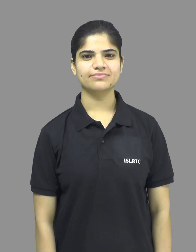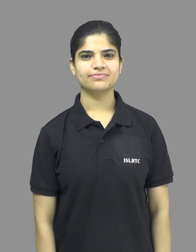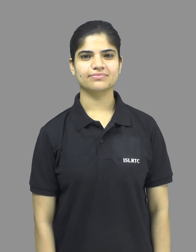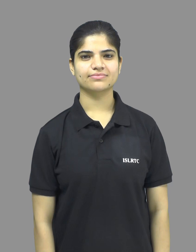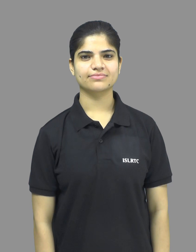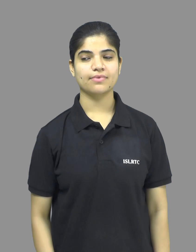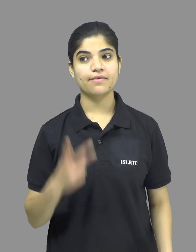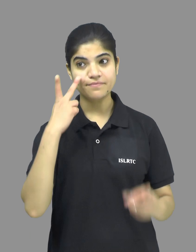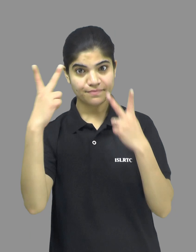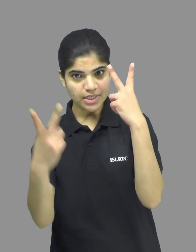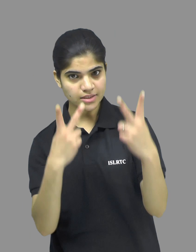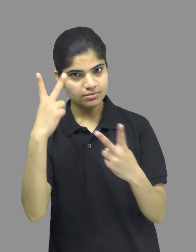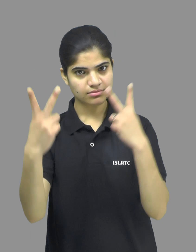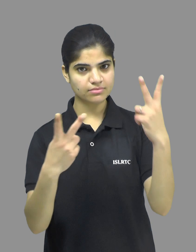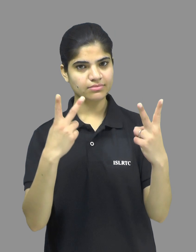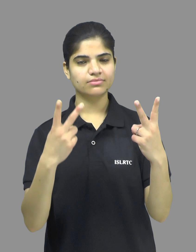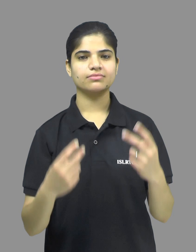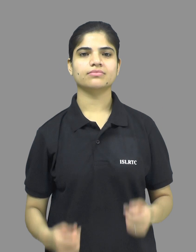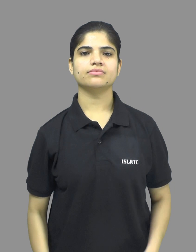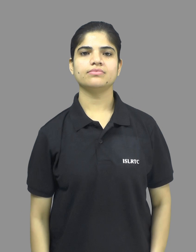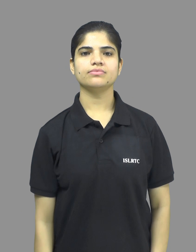Visual